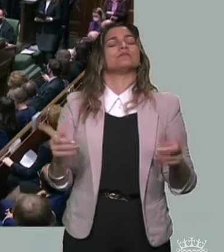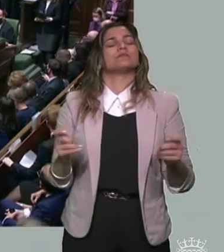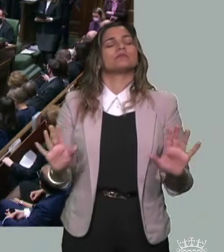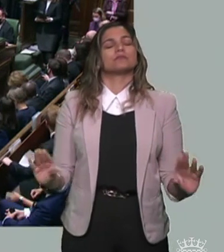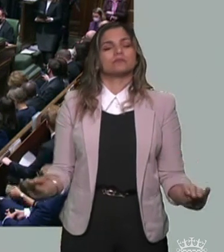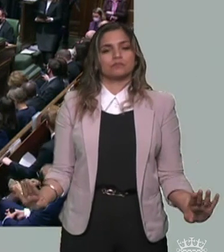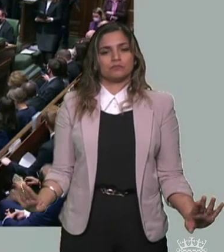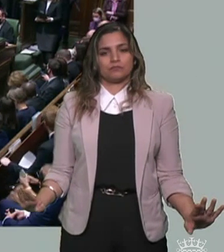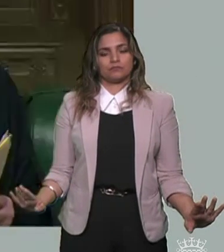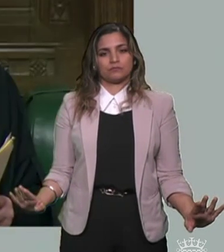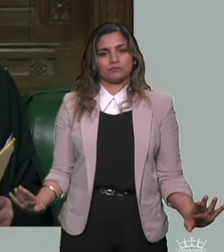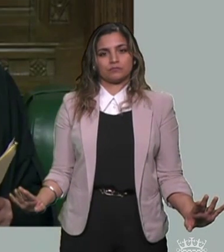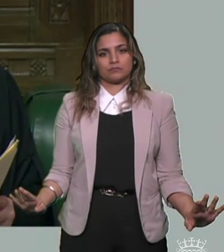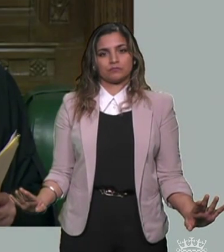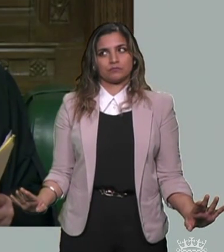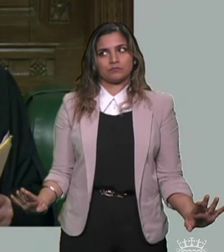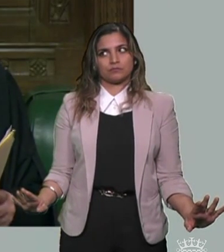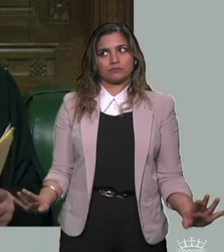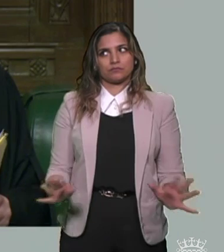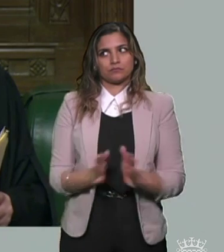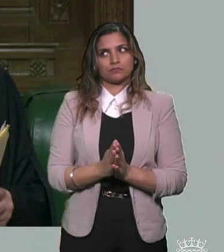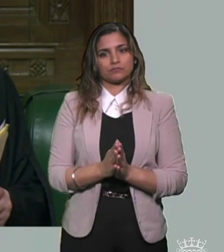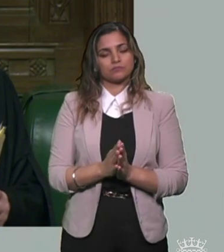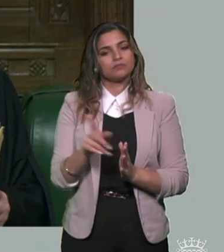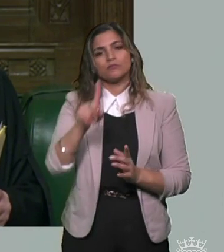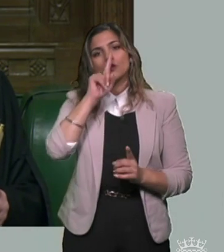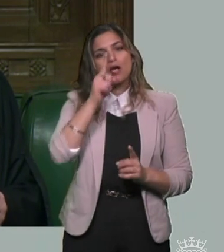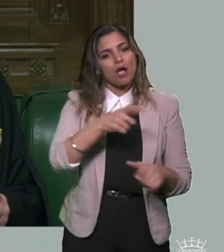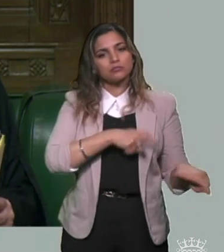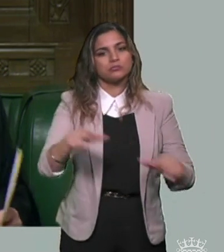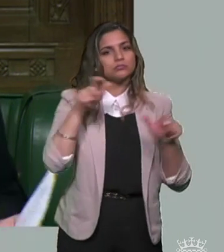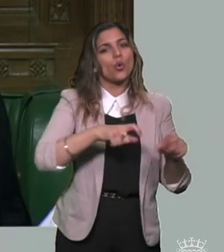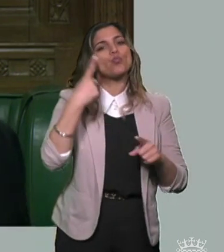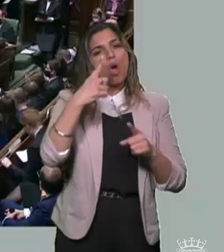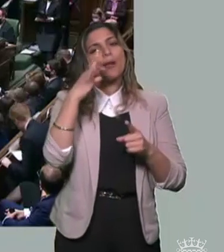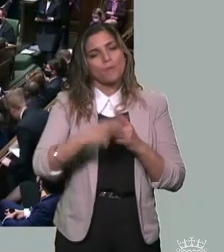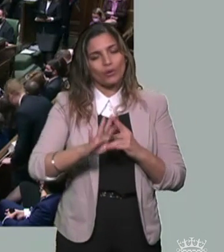Order. You can say in passing what your constituents say, but you cannot continue to labour that one point.